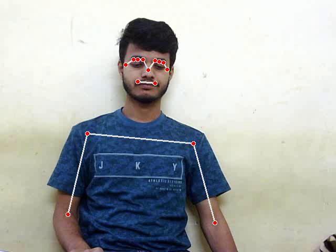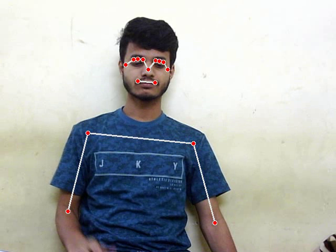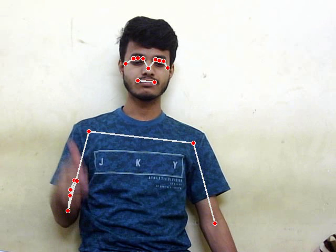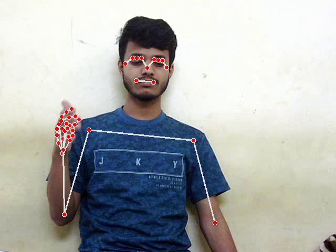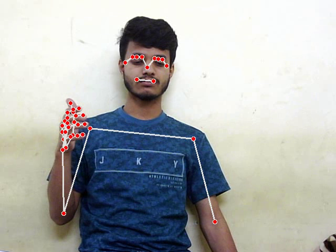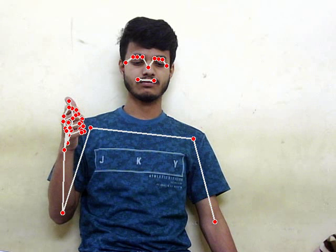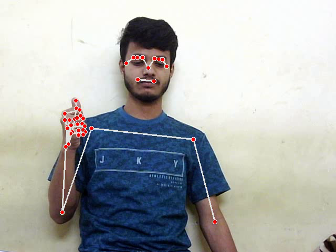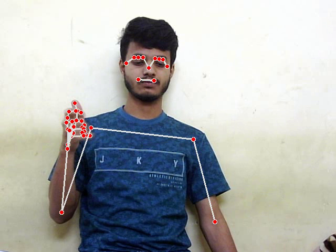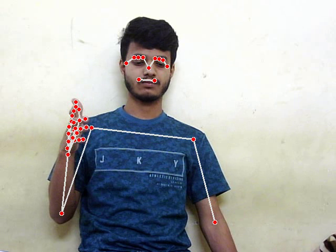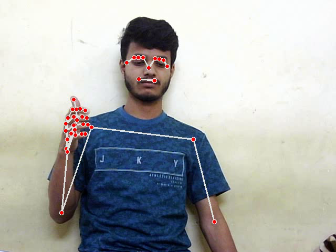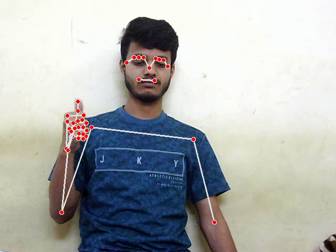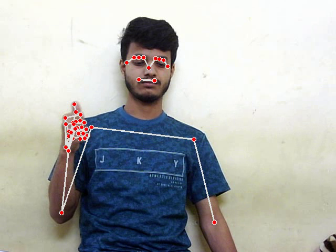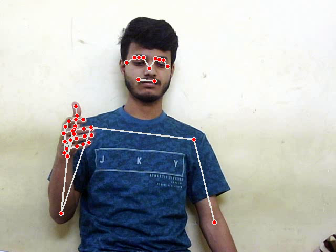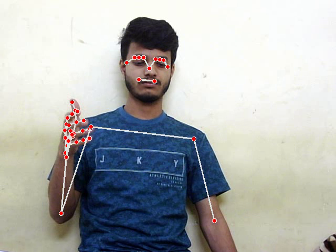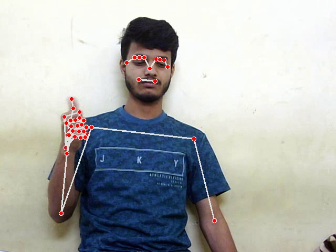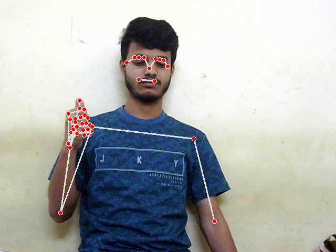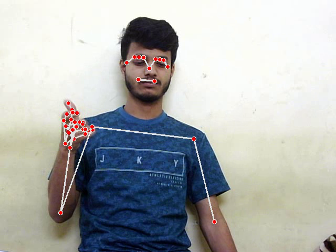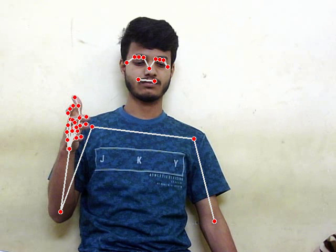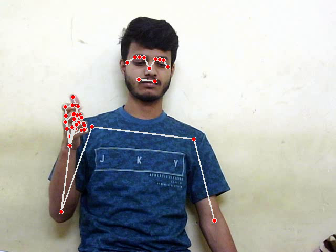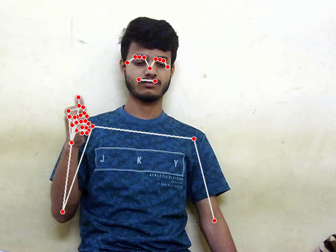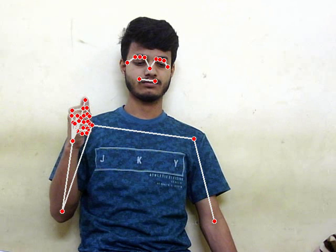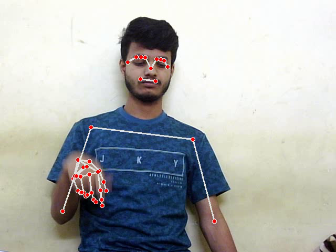milk